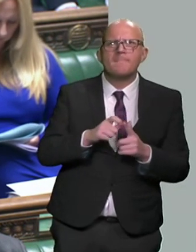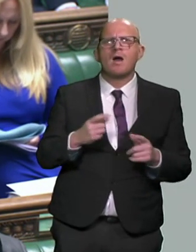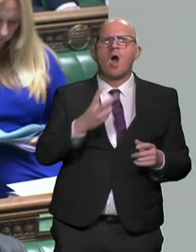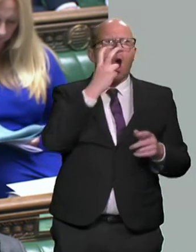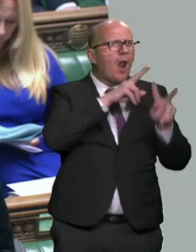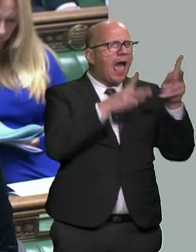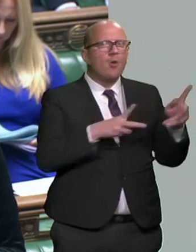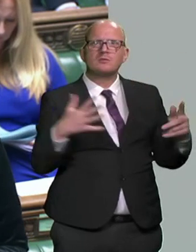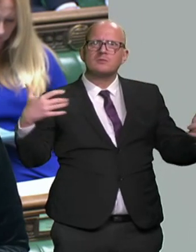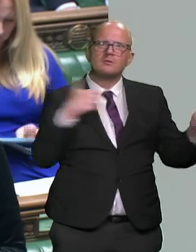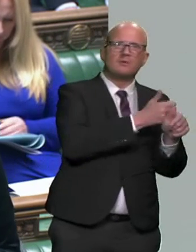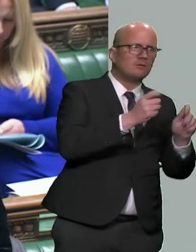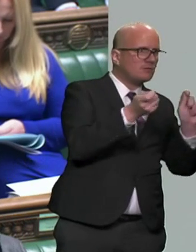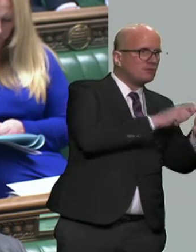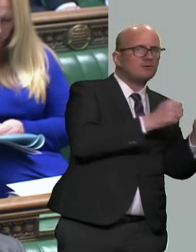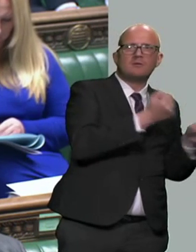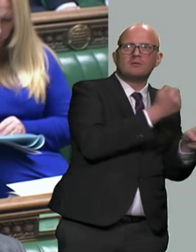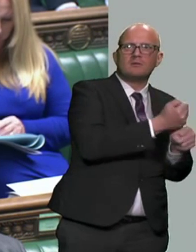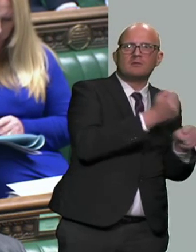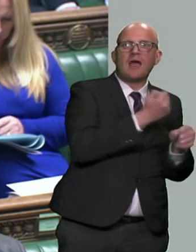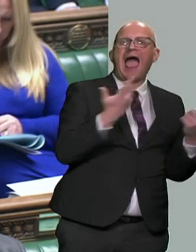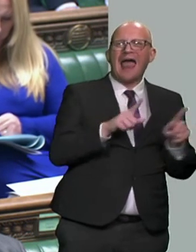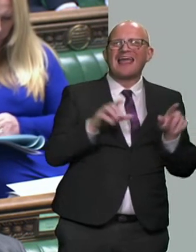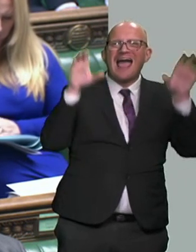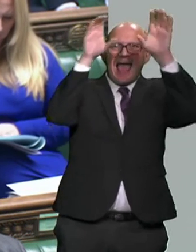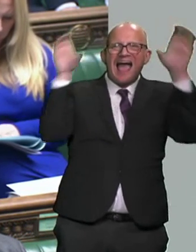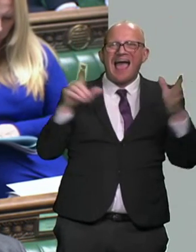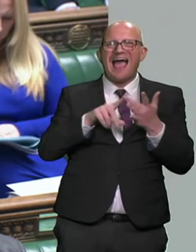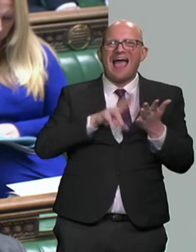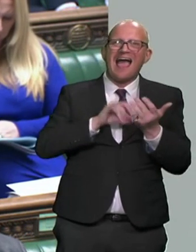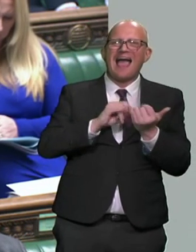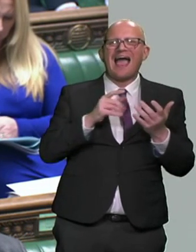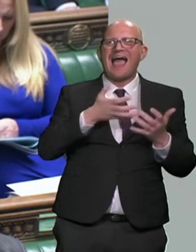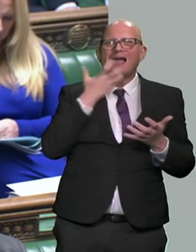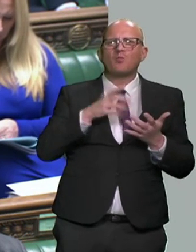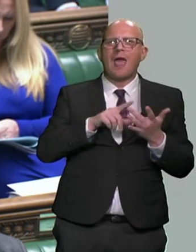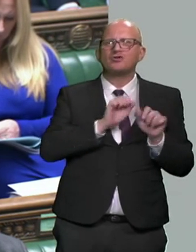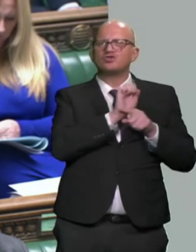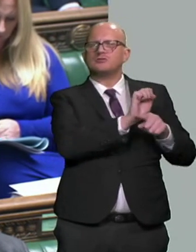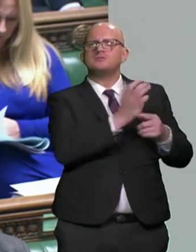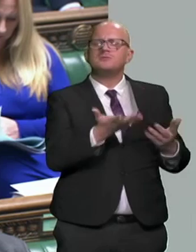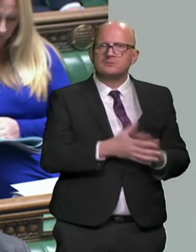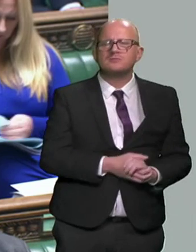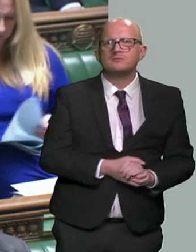I was glad to see the Chancellor’s announcement on home energy efficiency and repairs, because we have called for that for a long time.